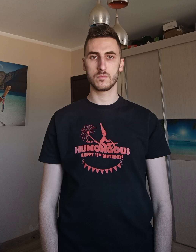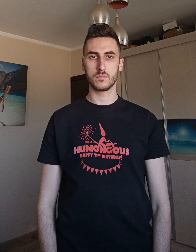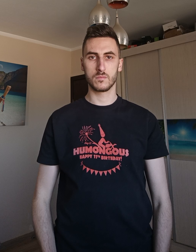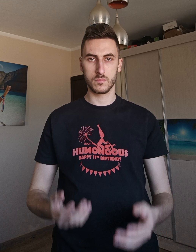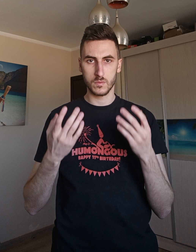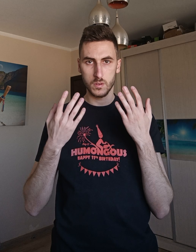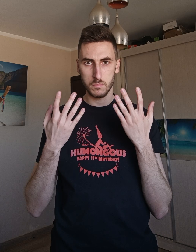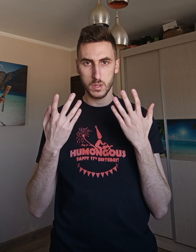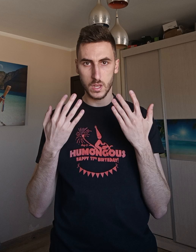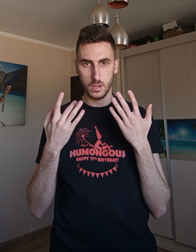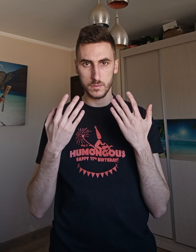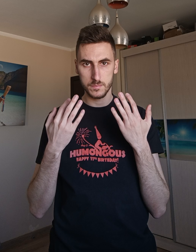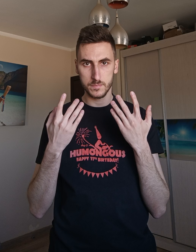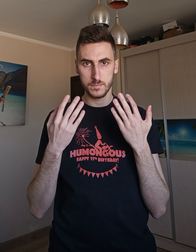מתי